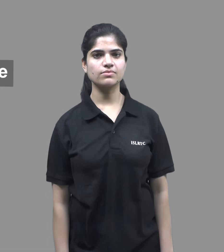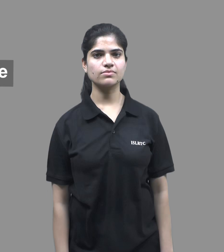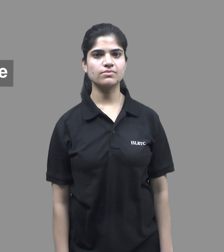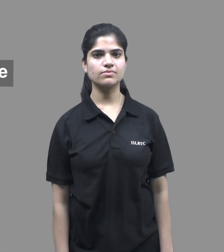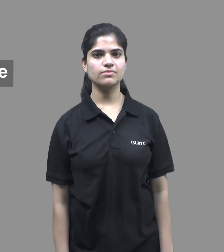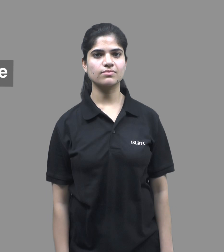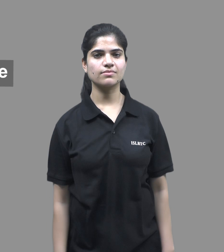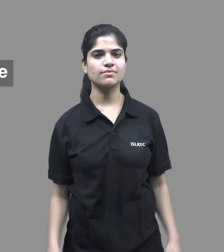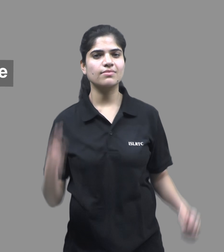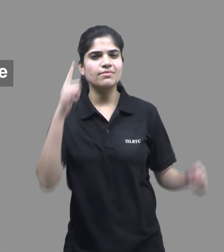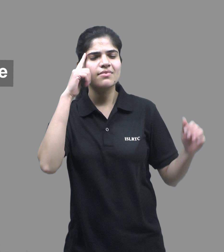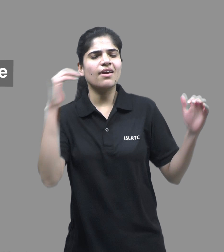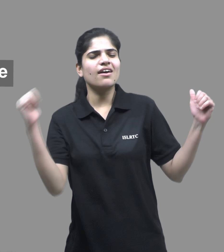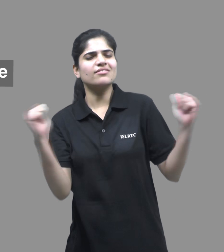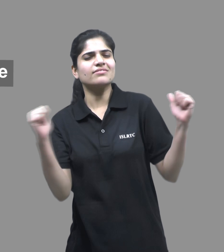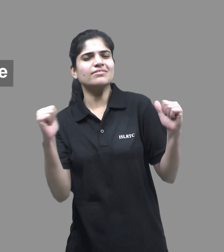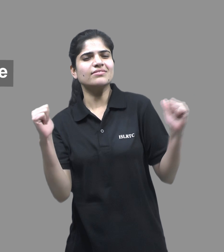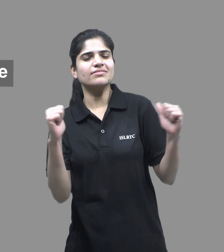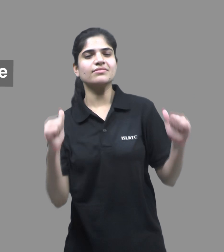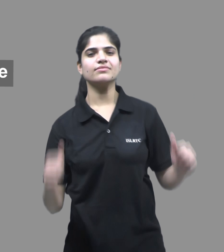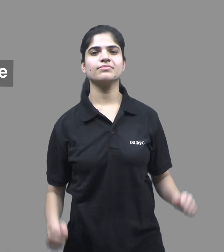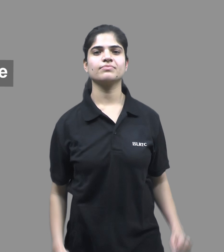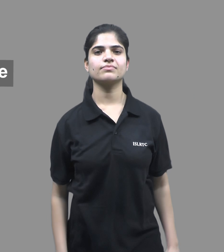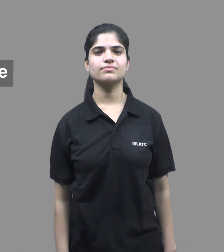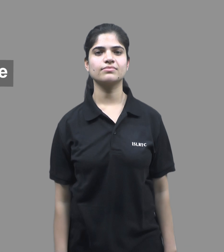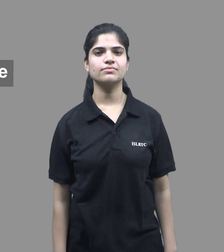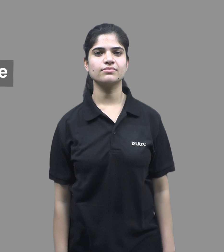Comfortable